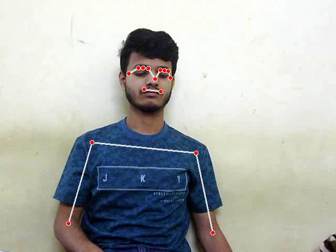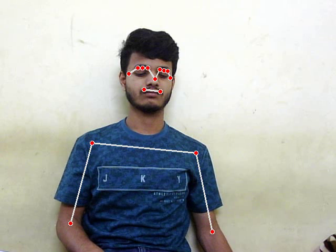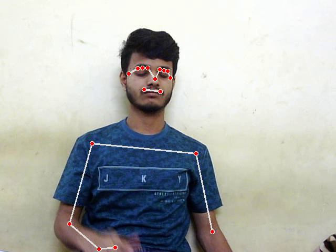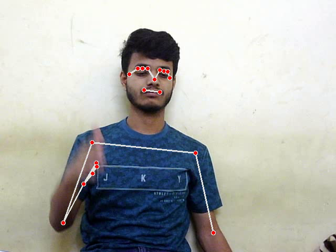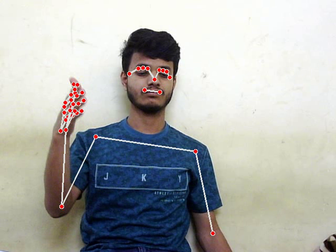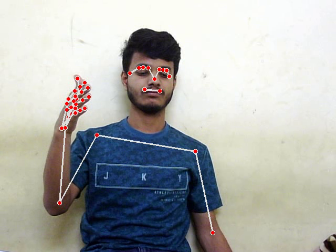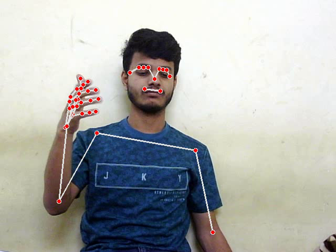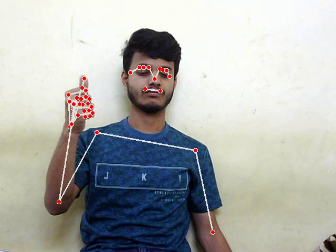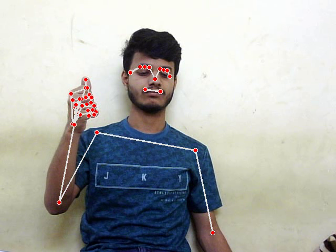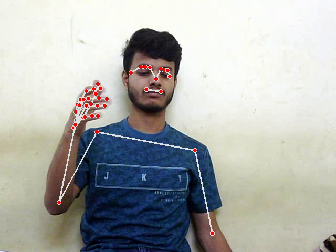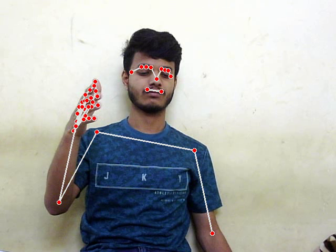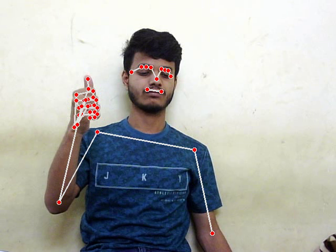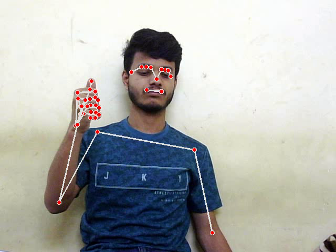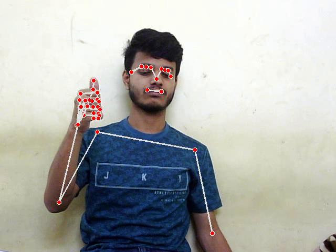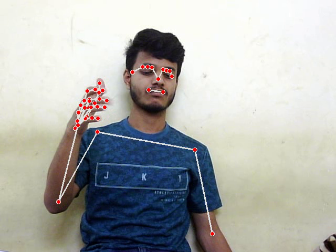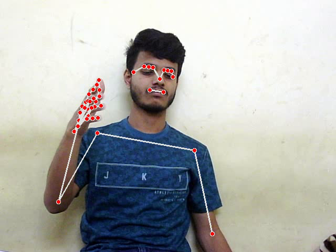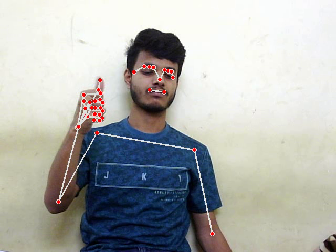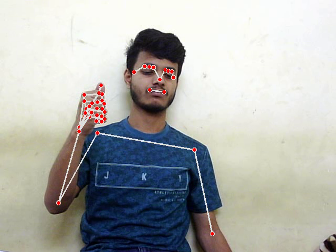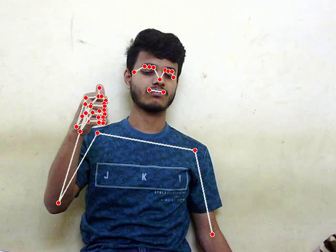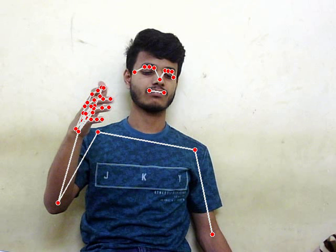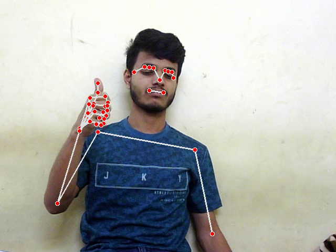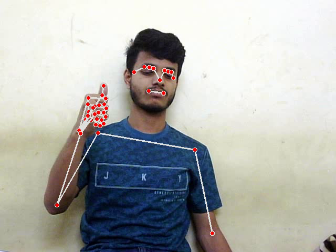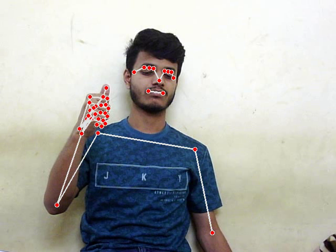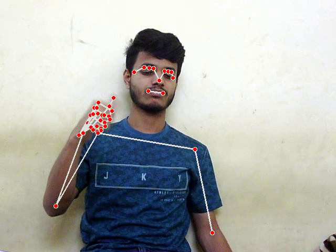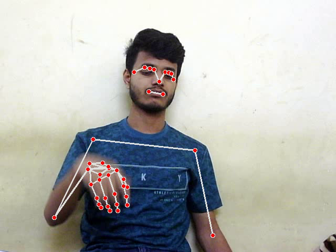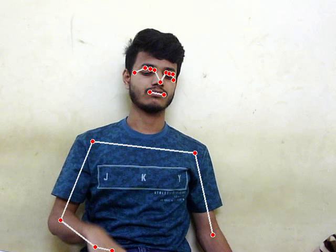milk